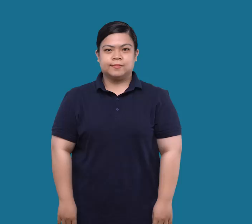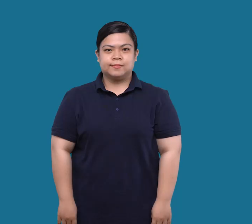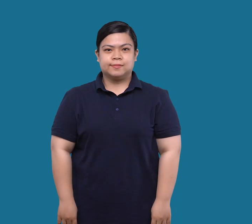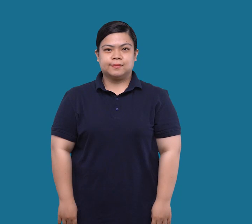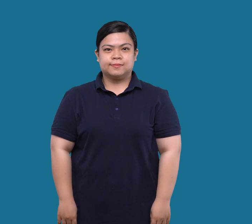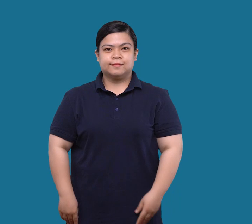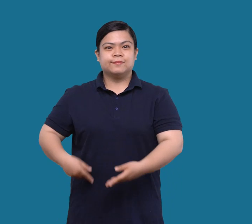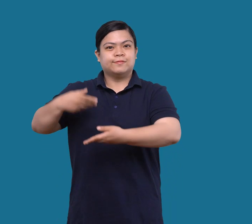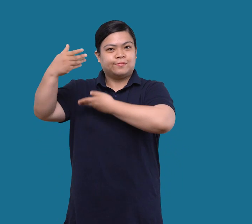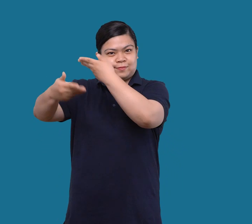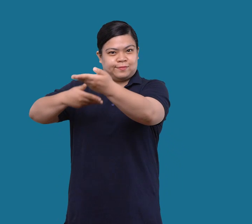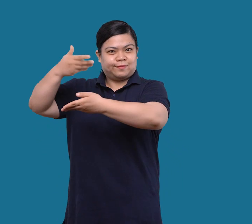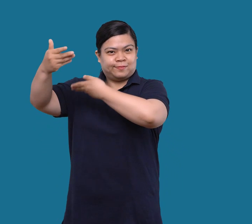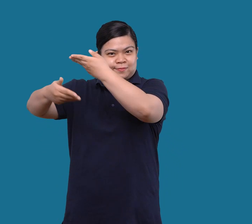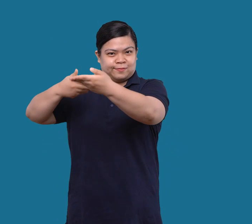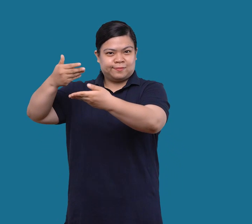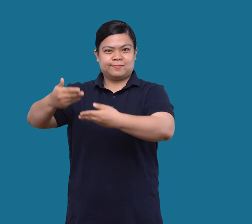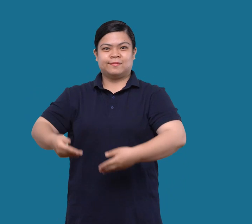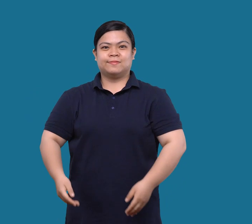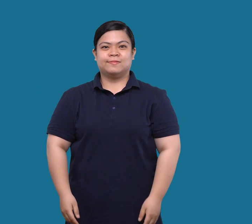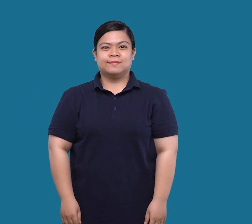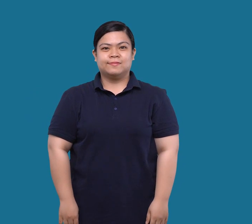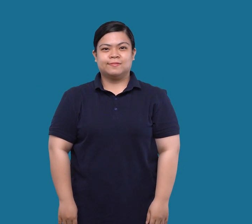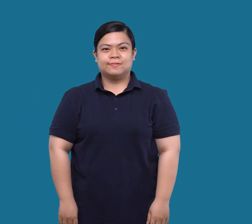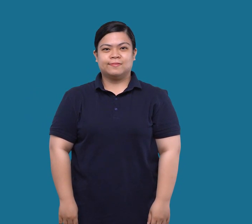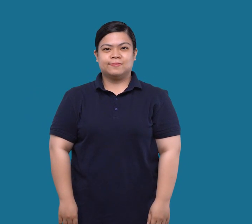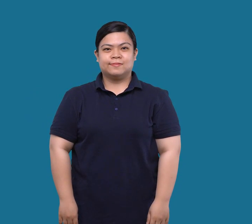thương mại